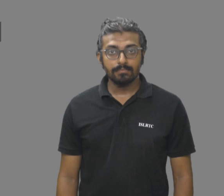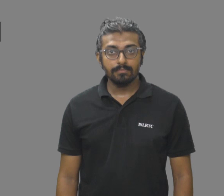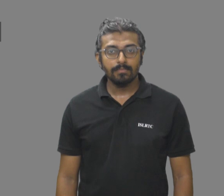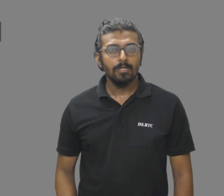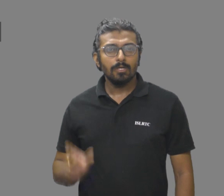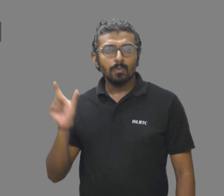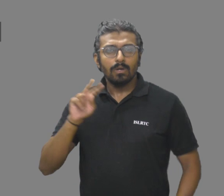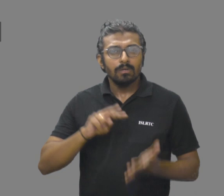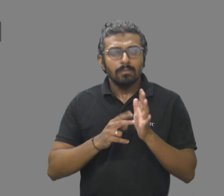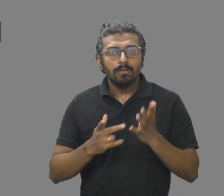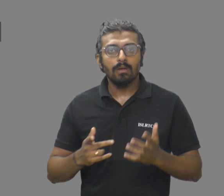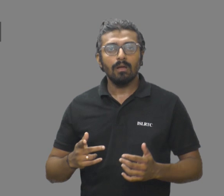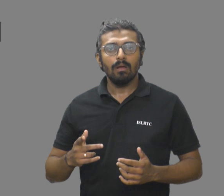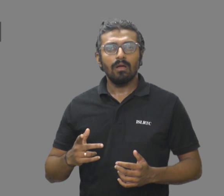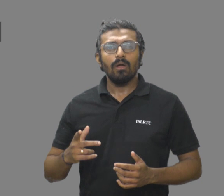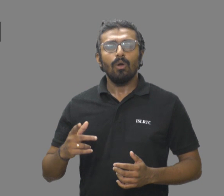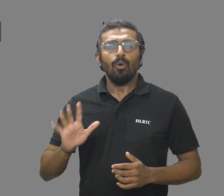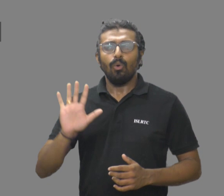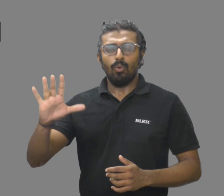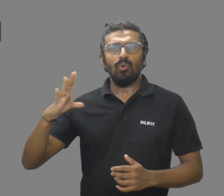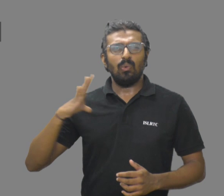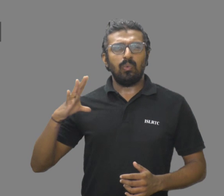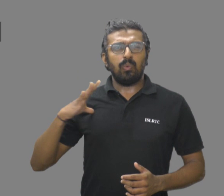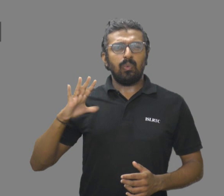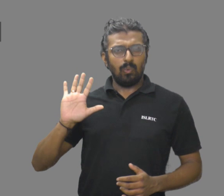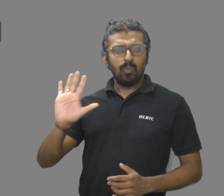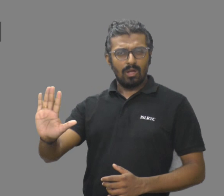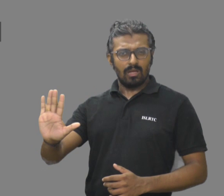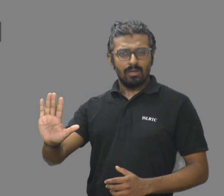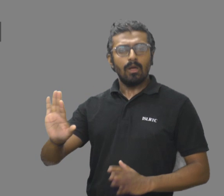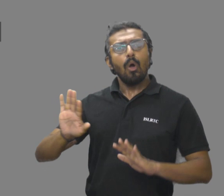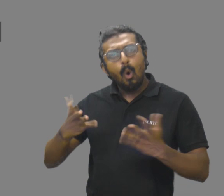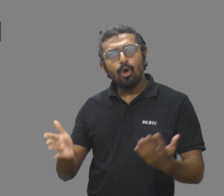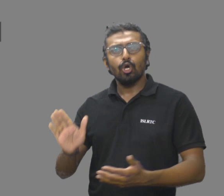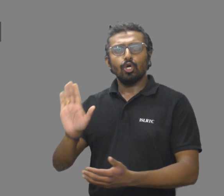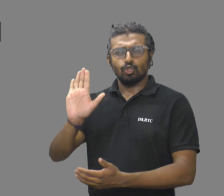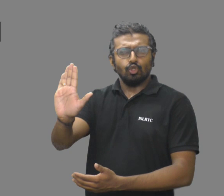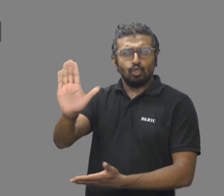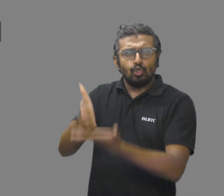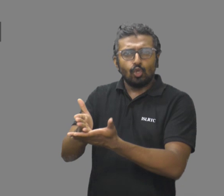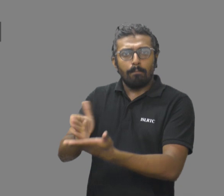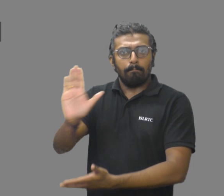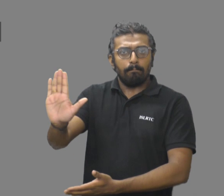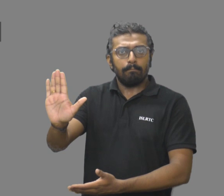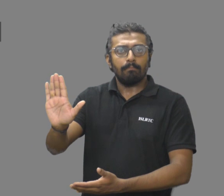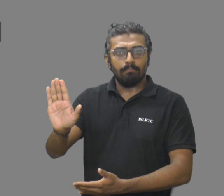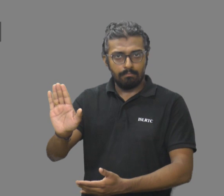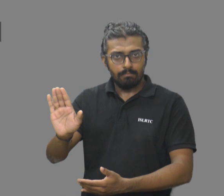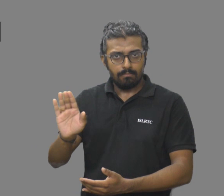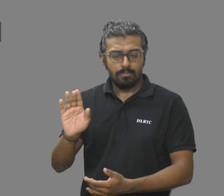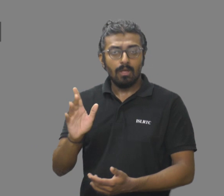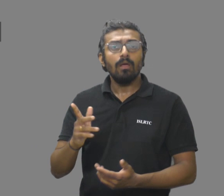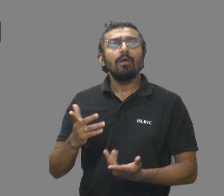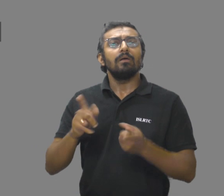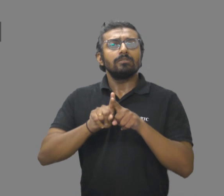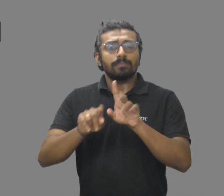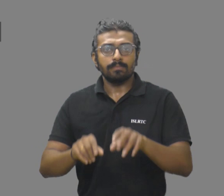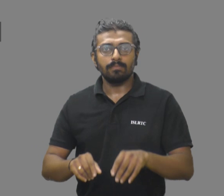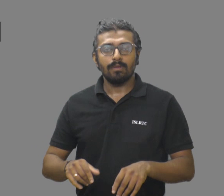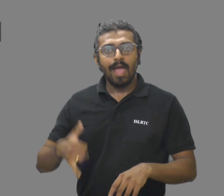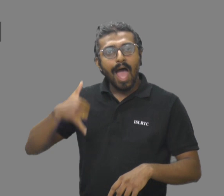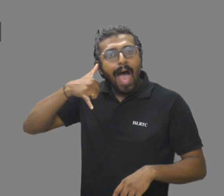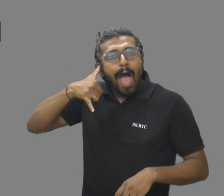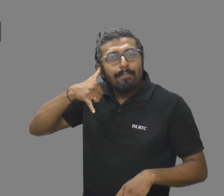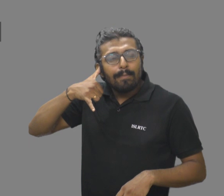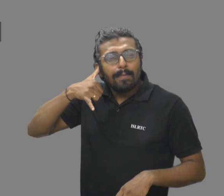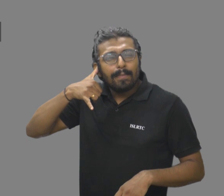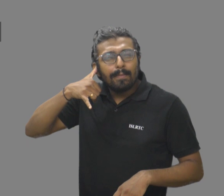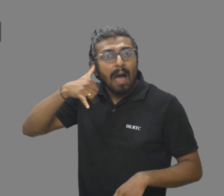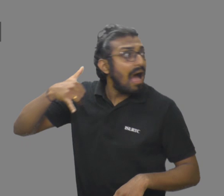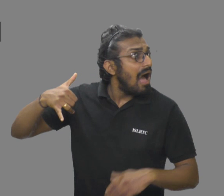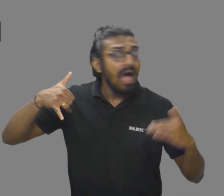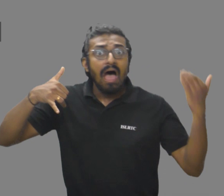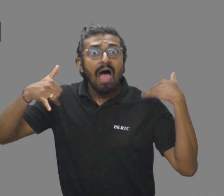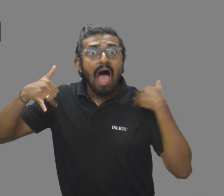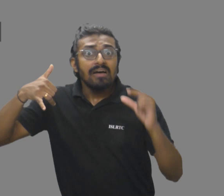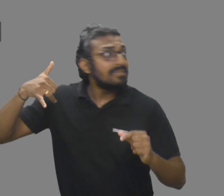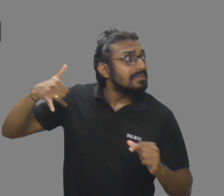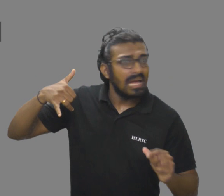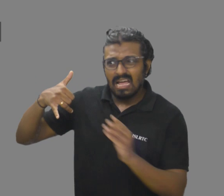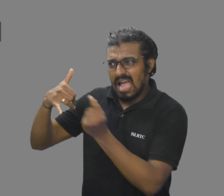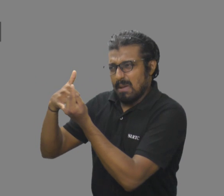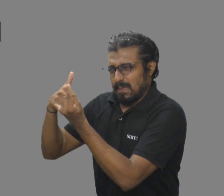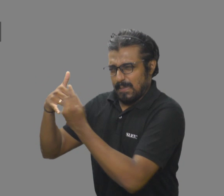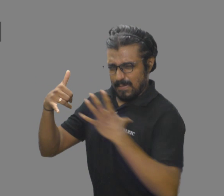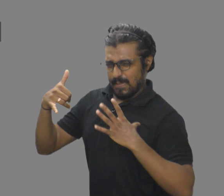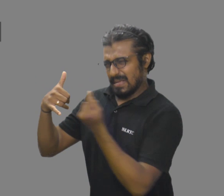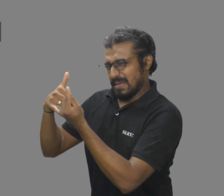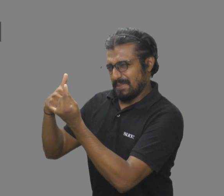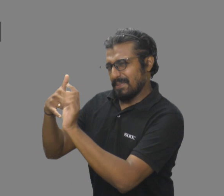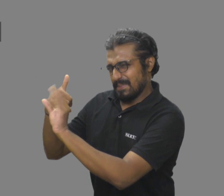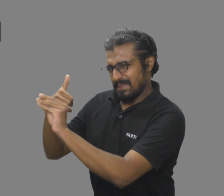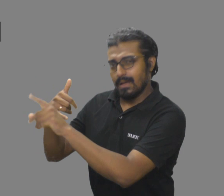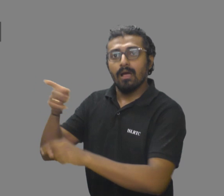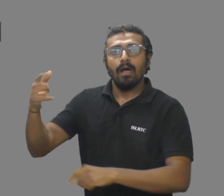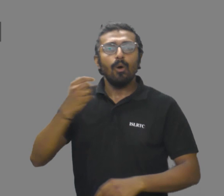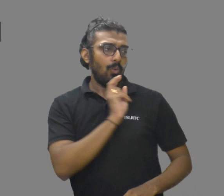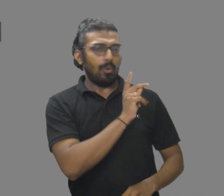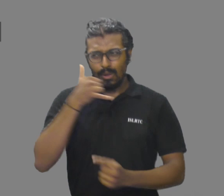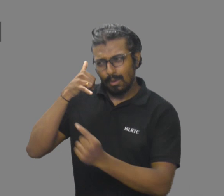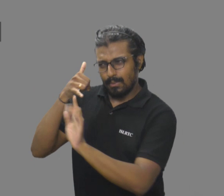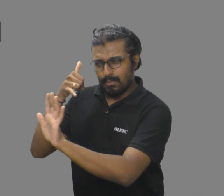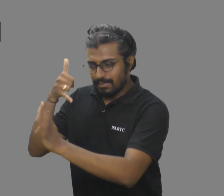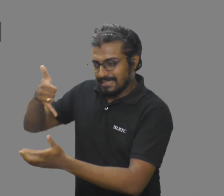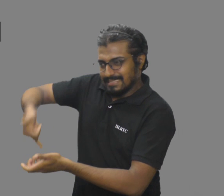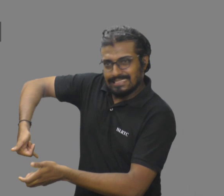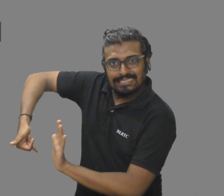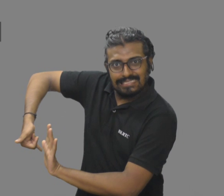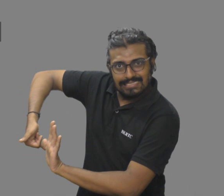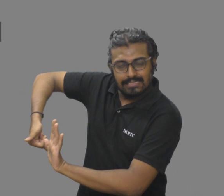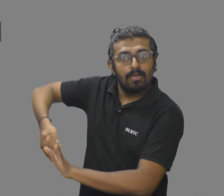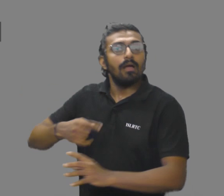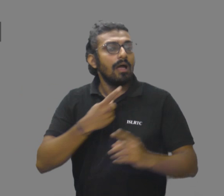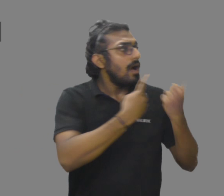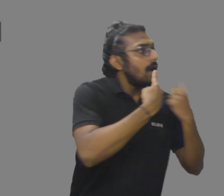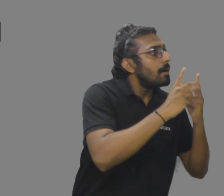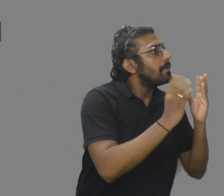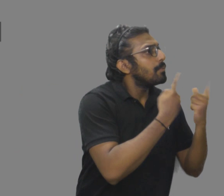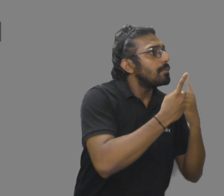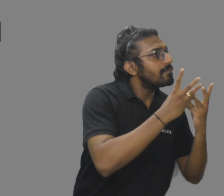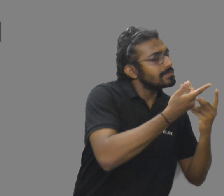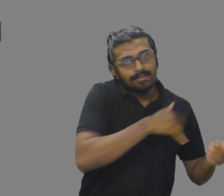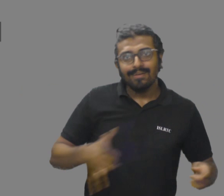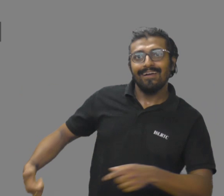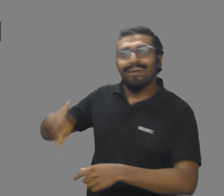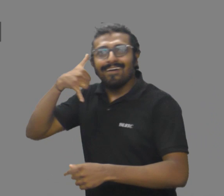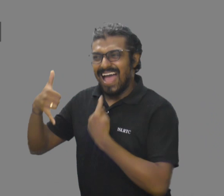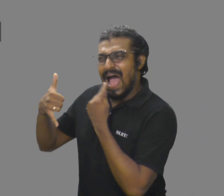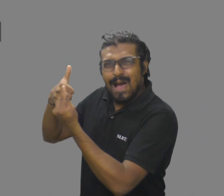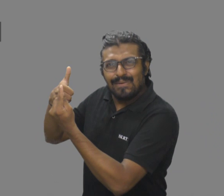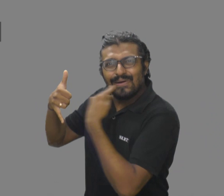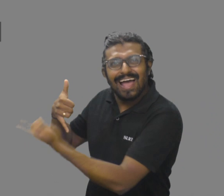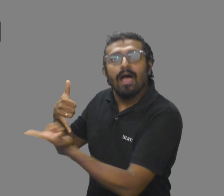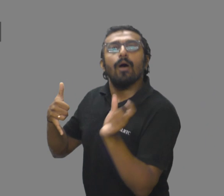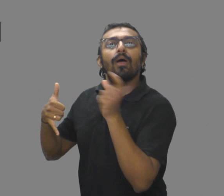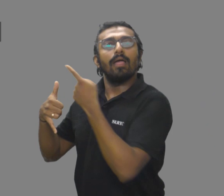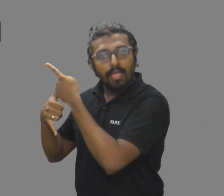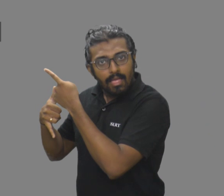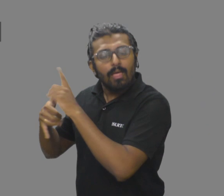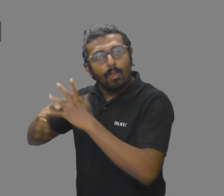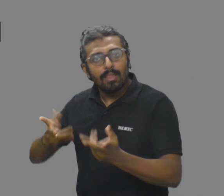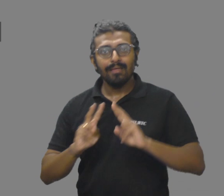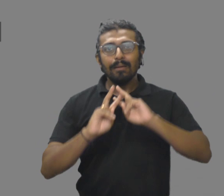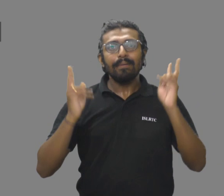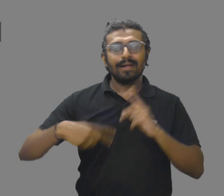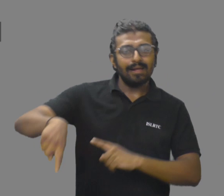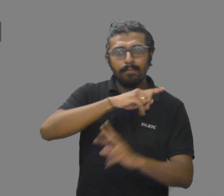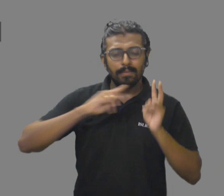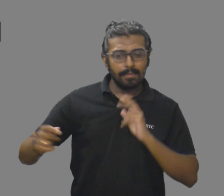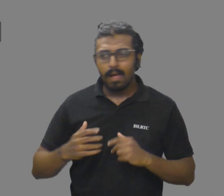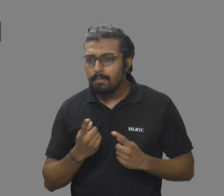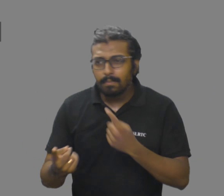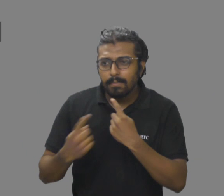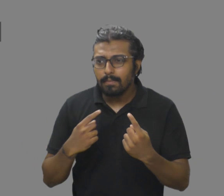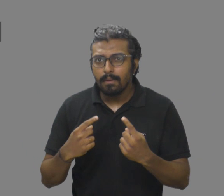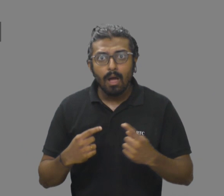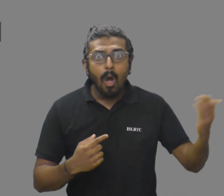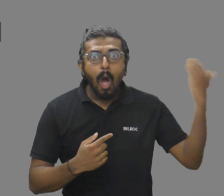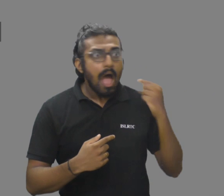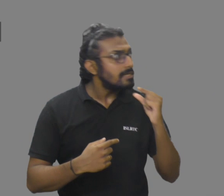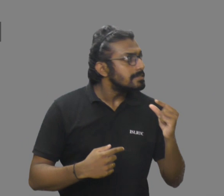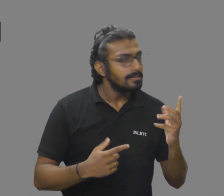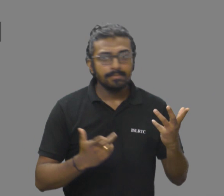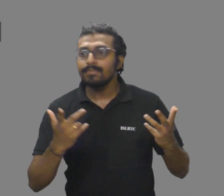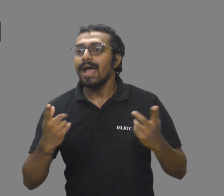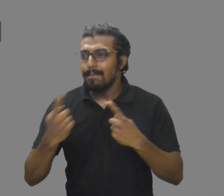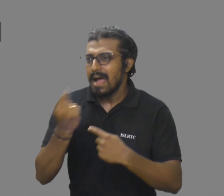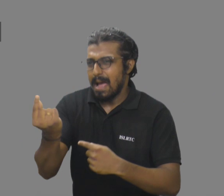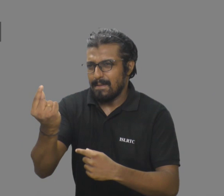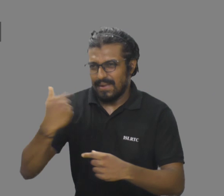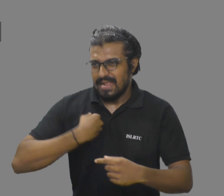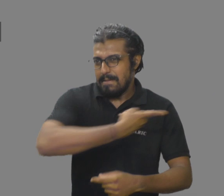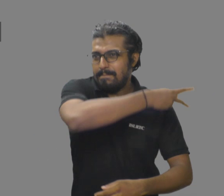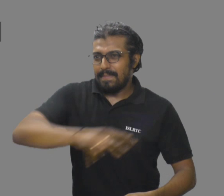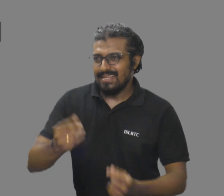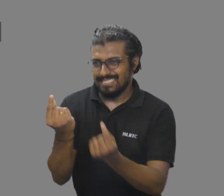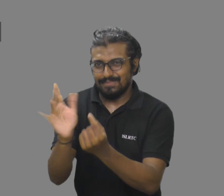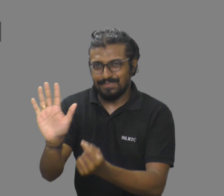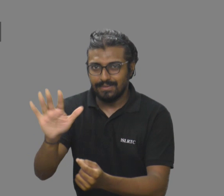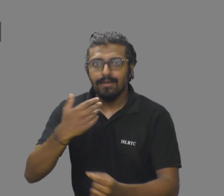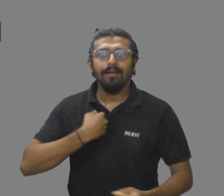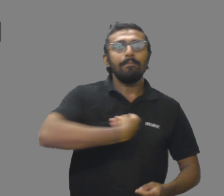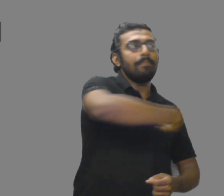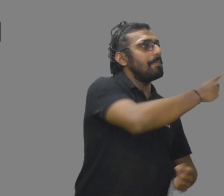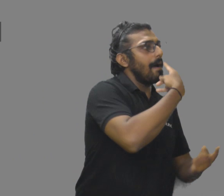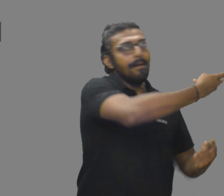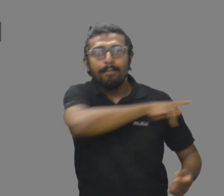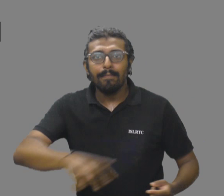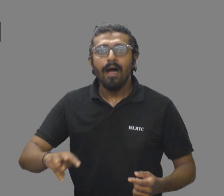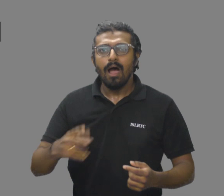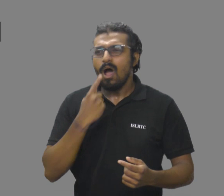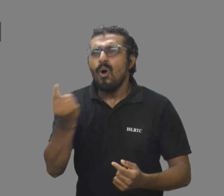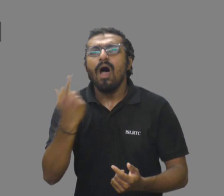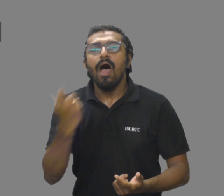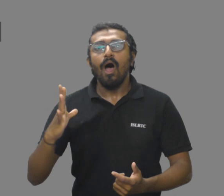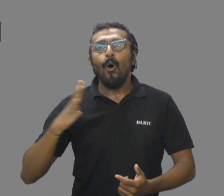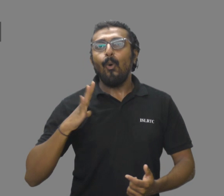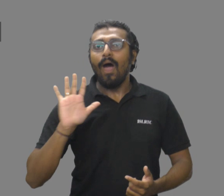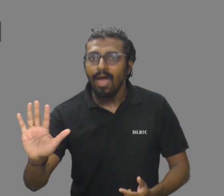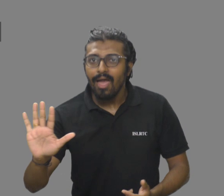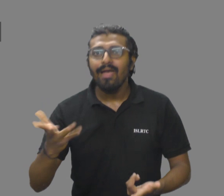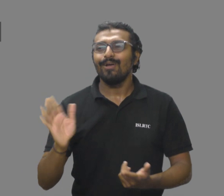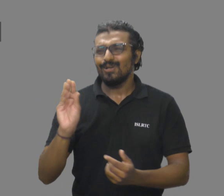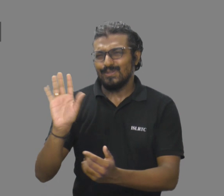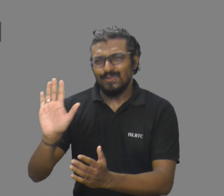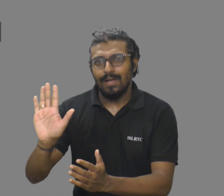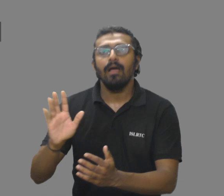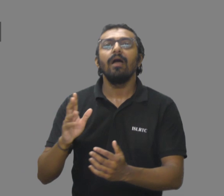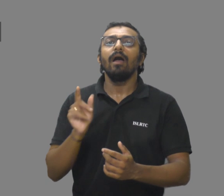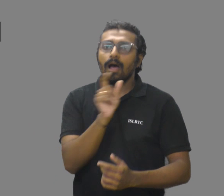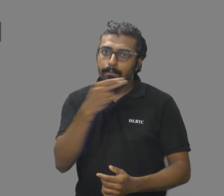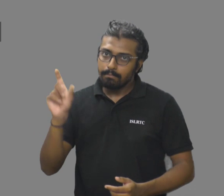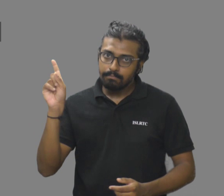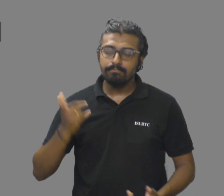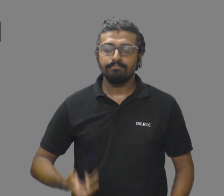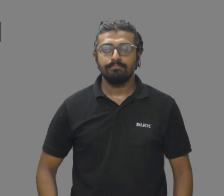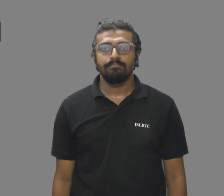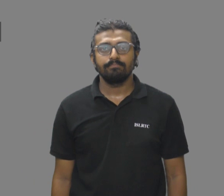Hold On